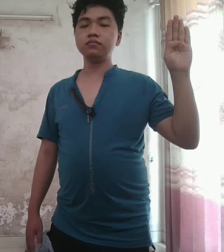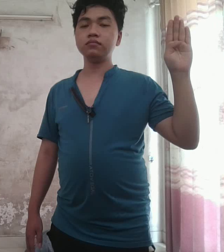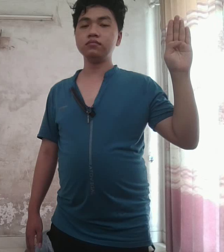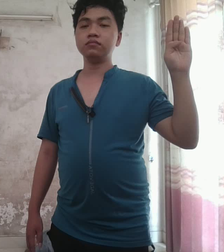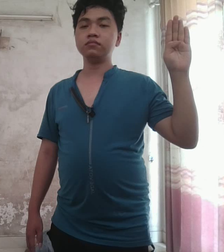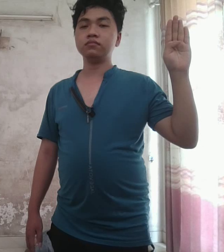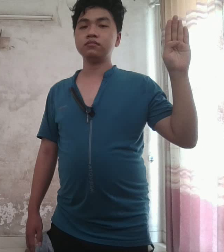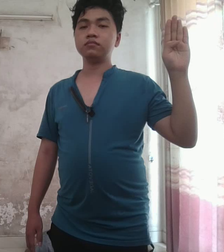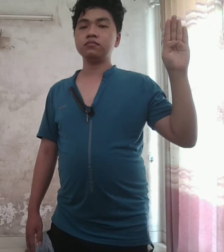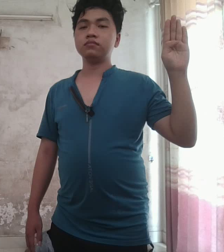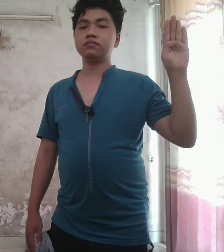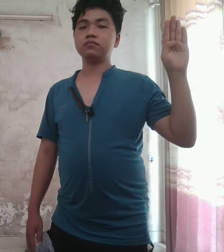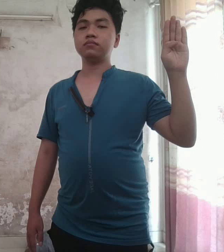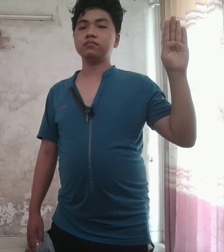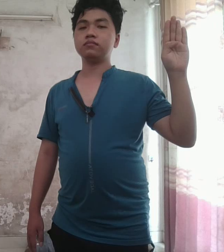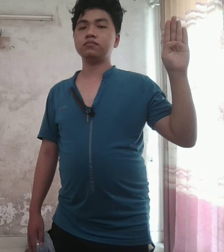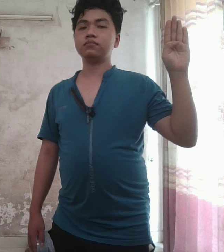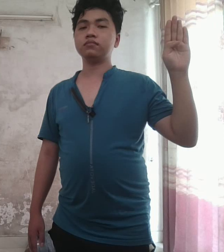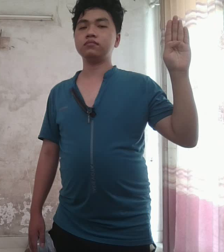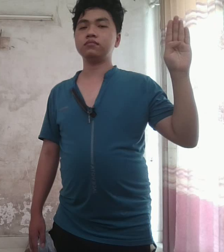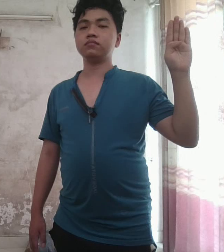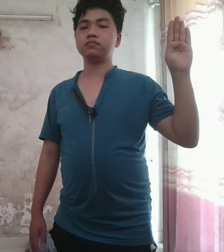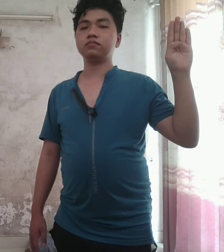b